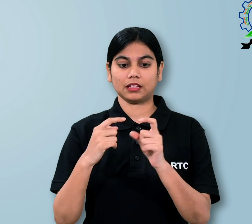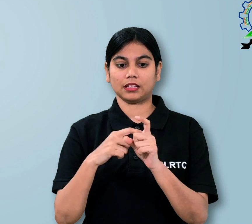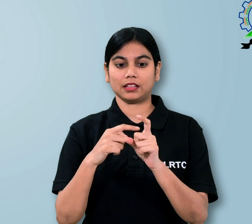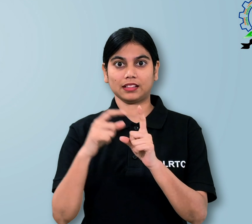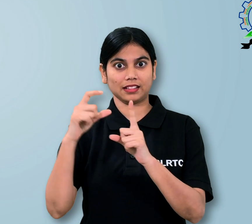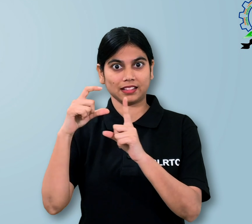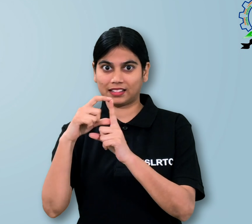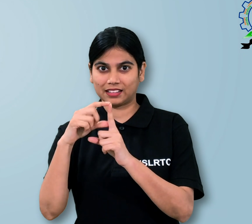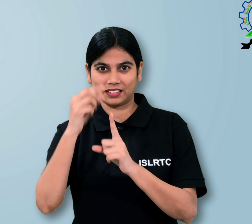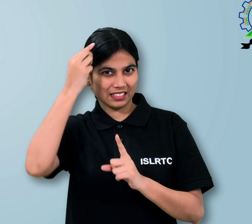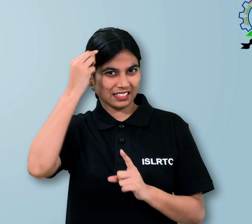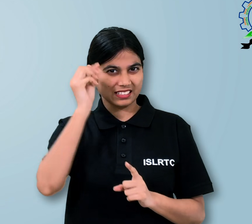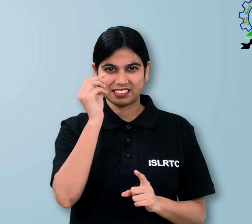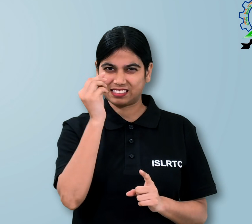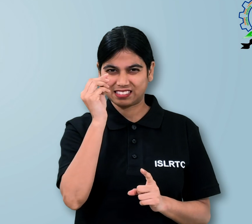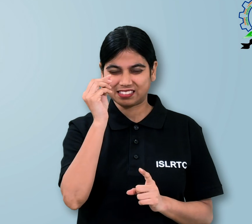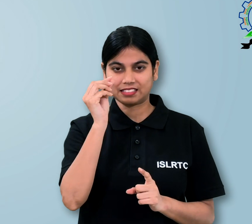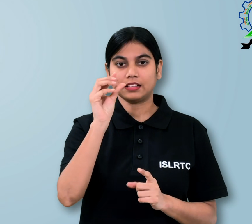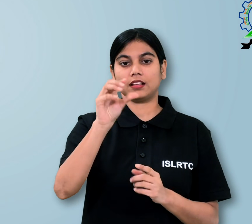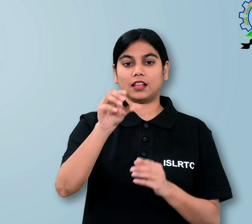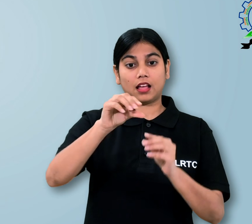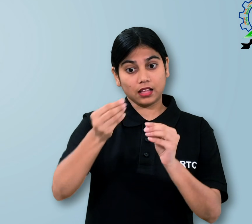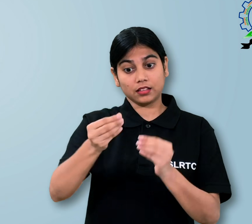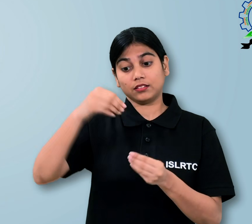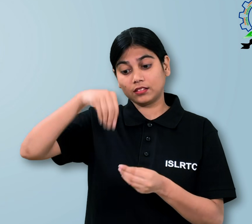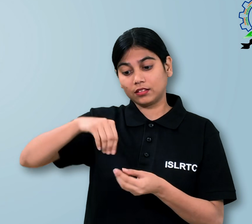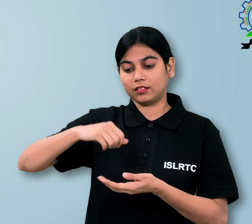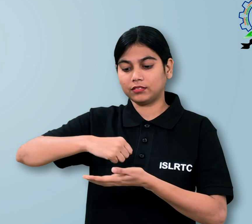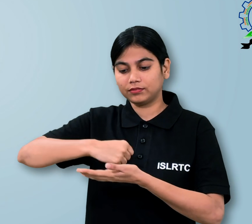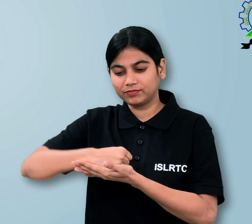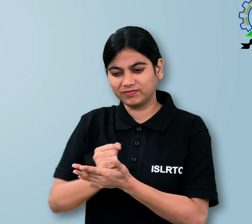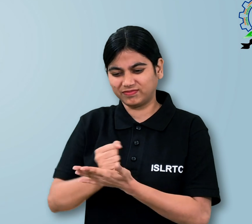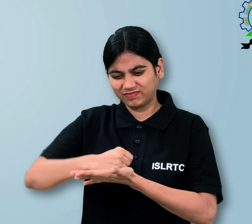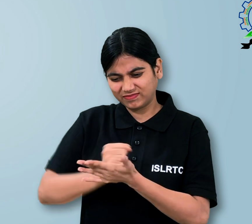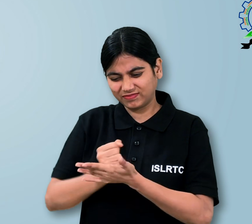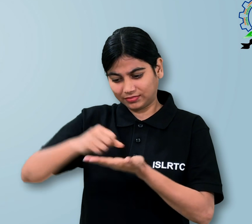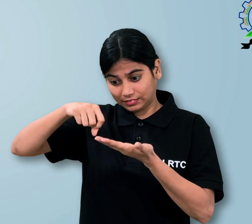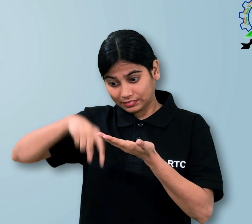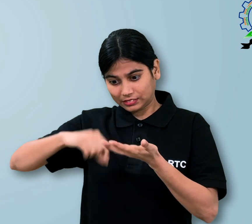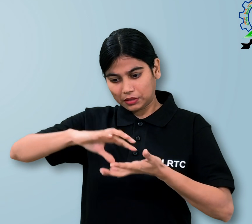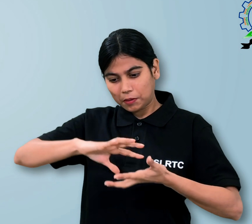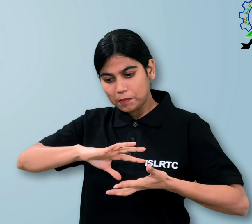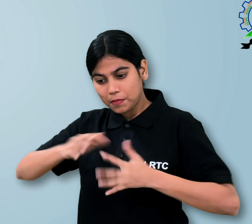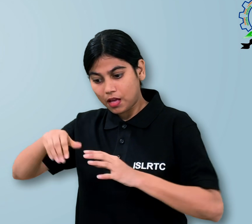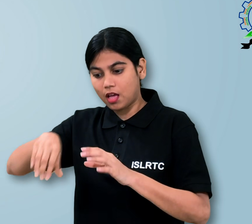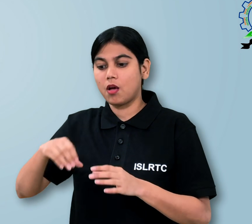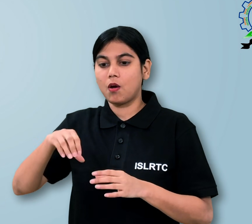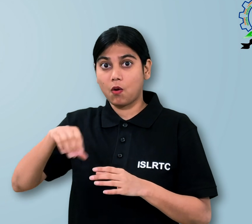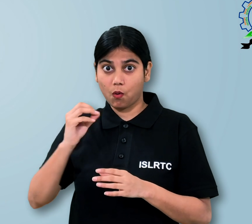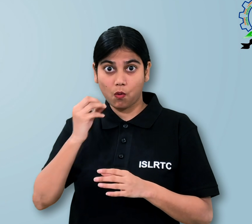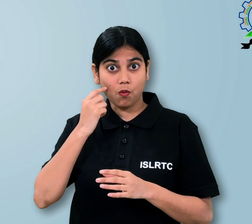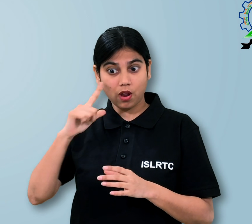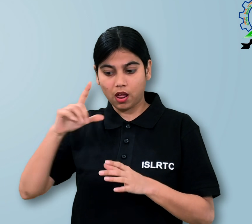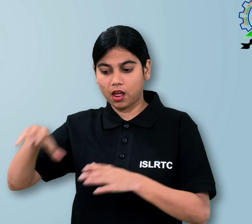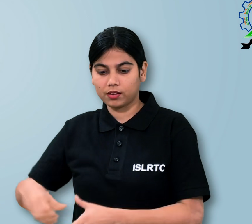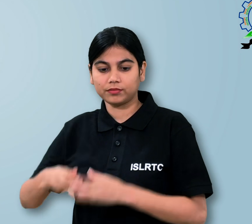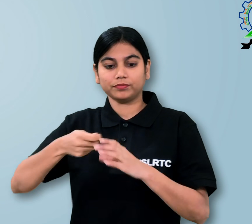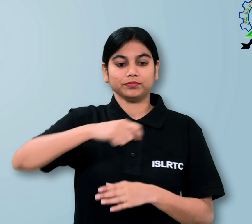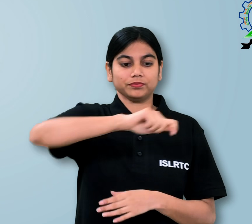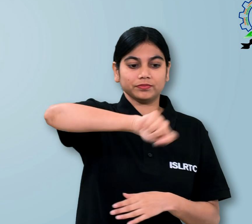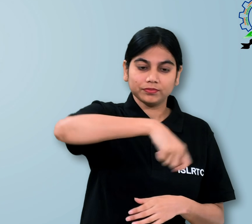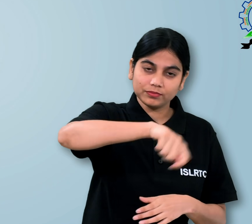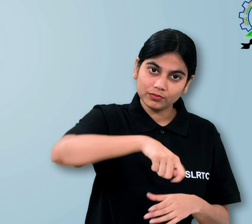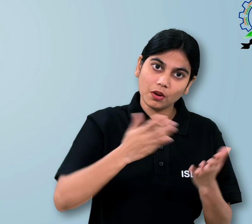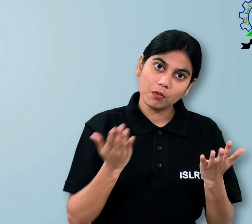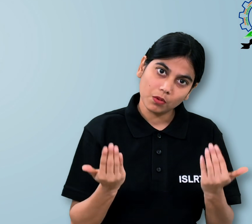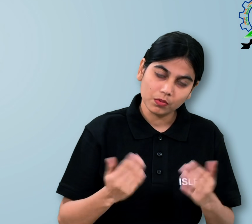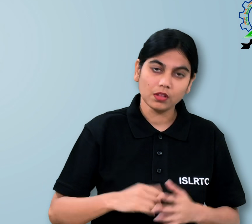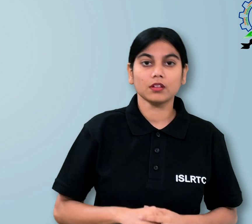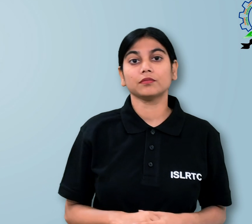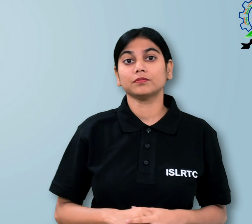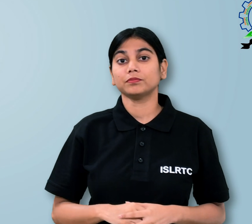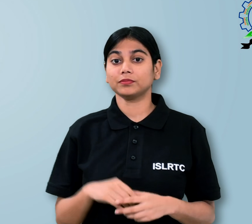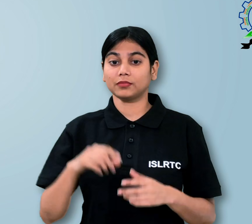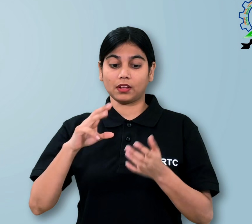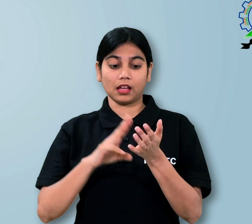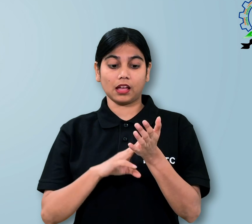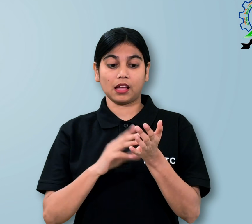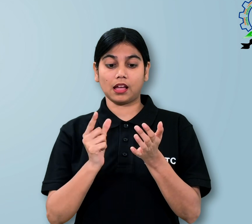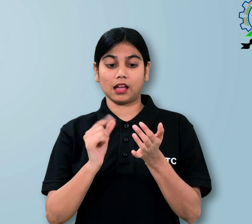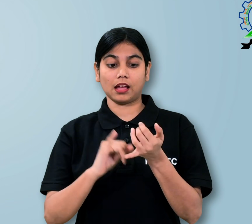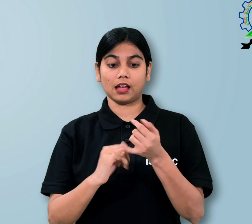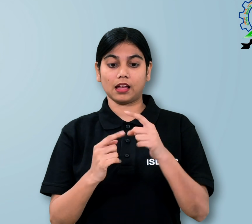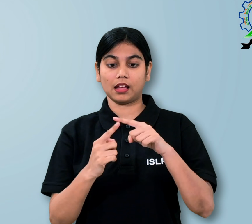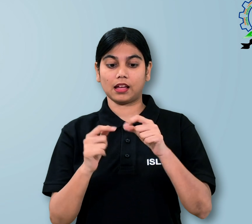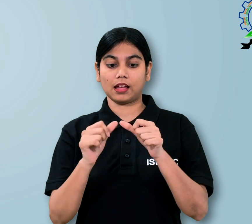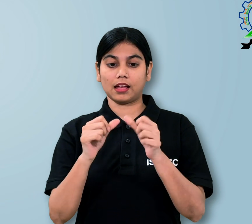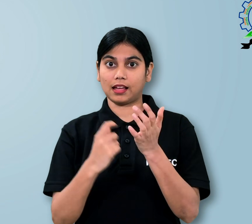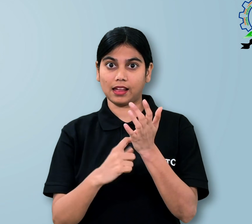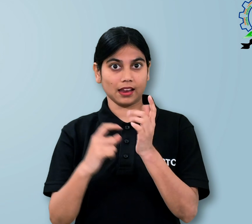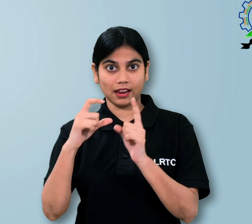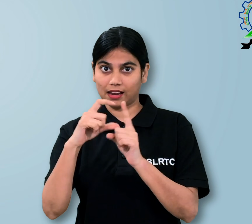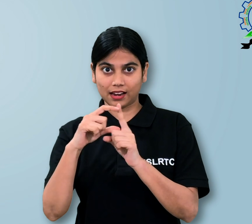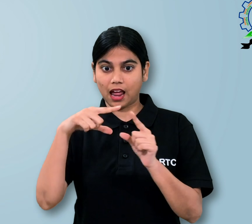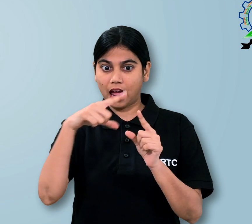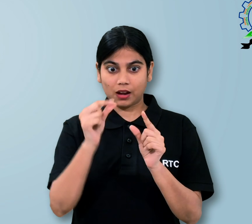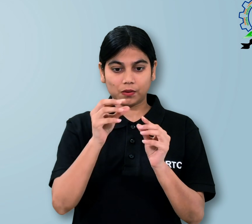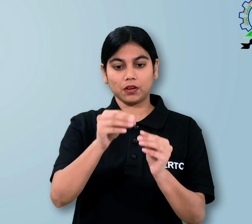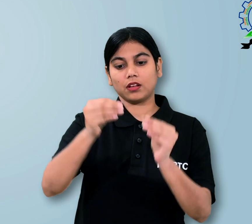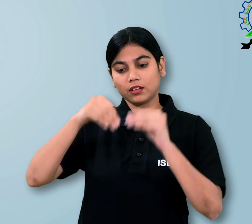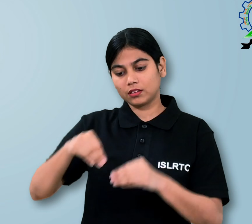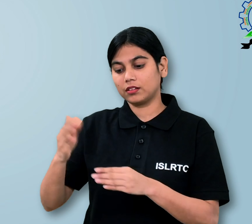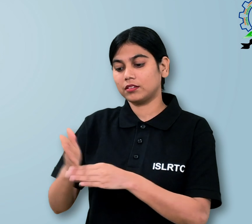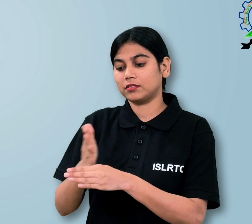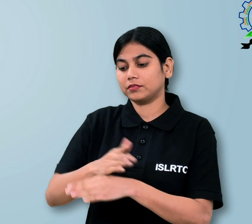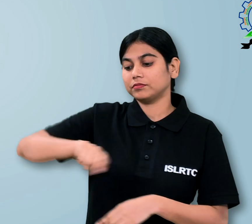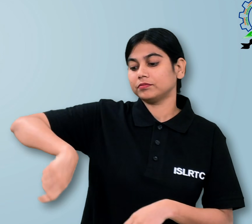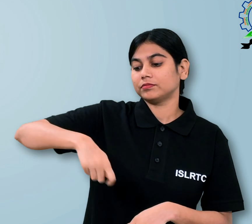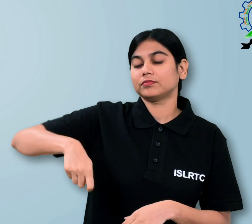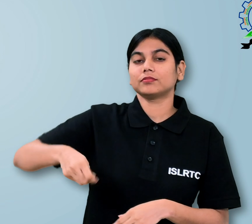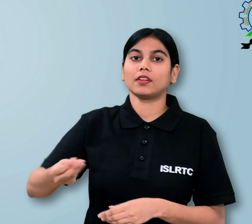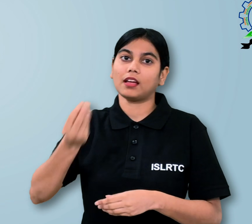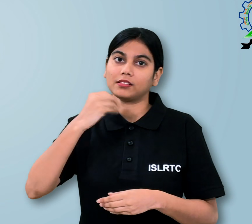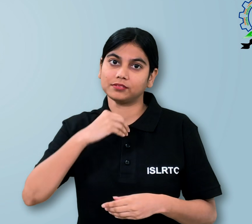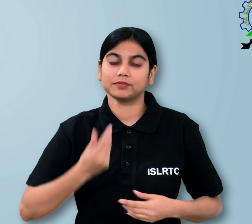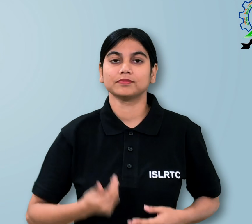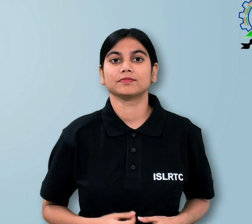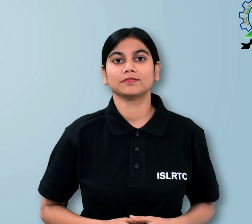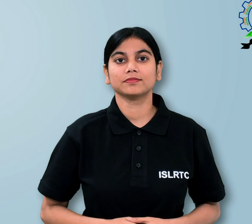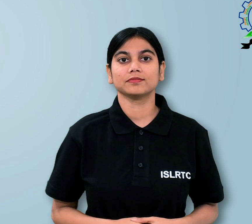Leaves of mustard plant is used as vegetable whereas seeds give us oil for cooking and other uses.